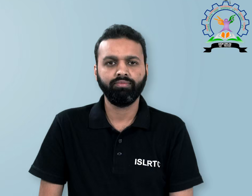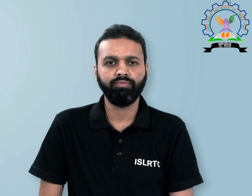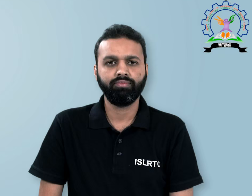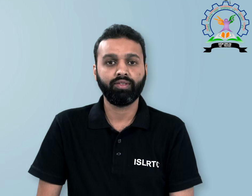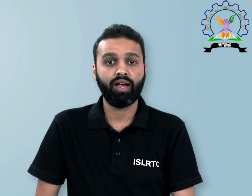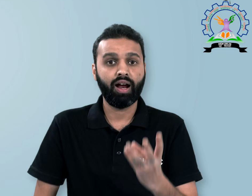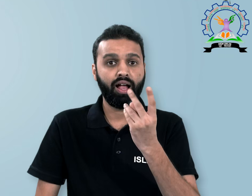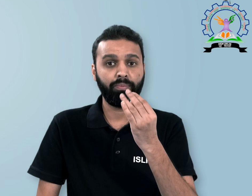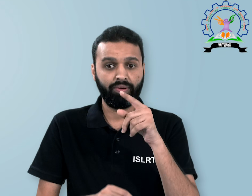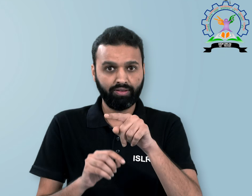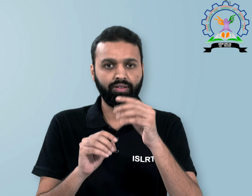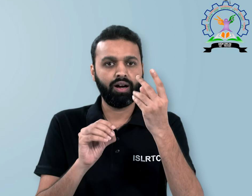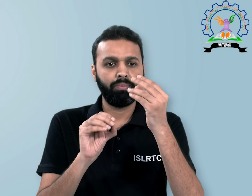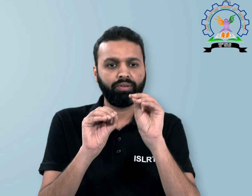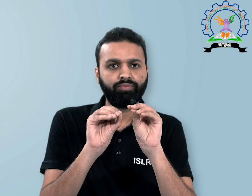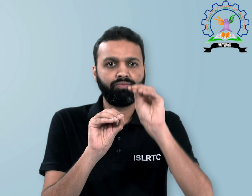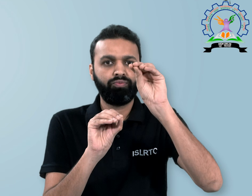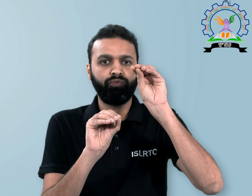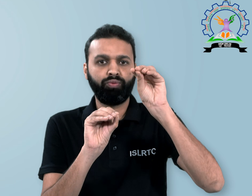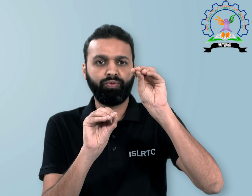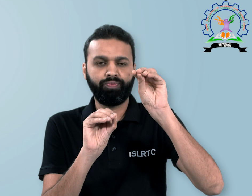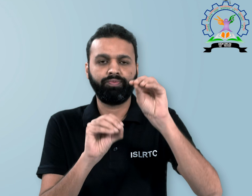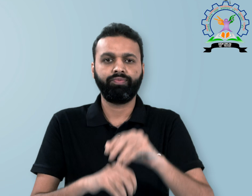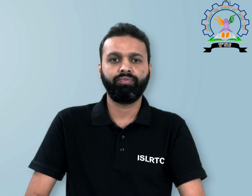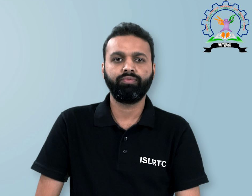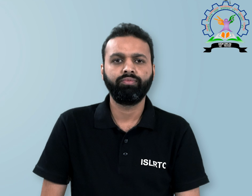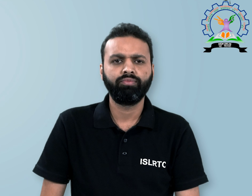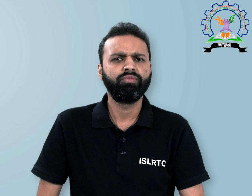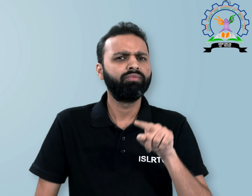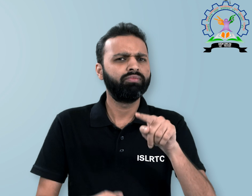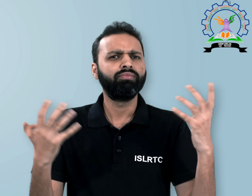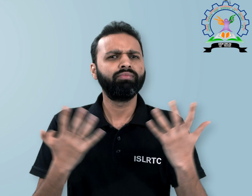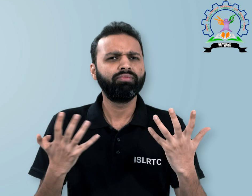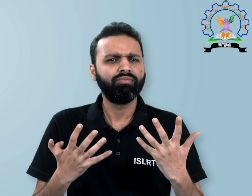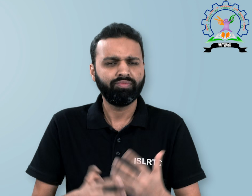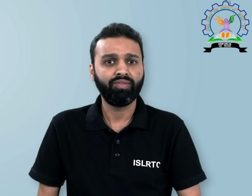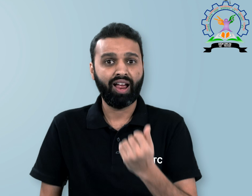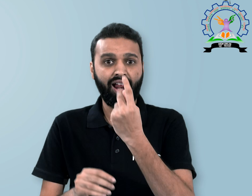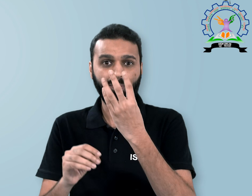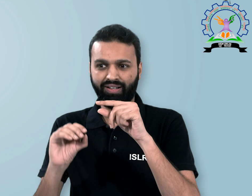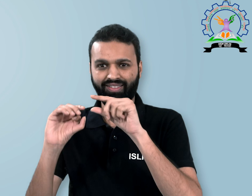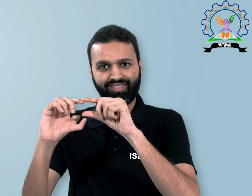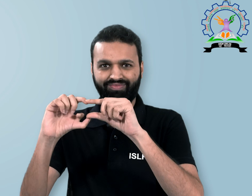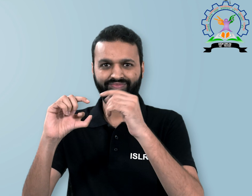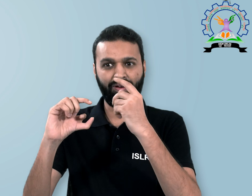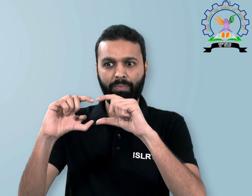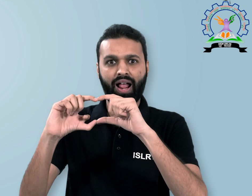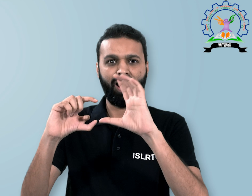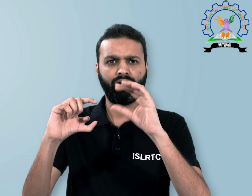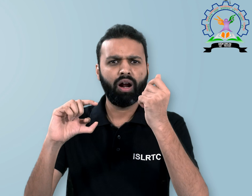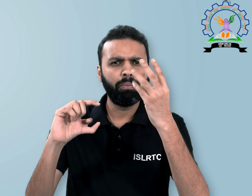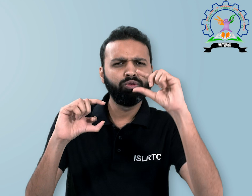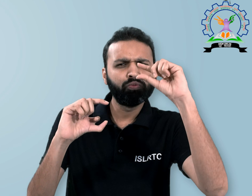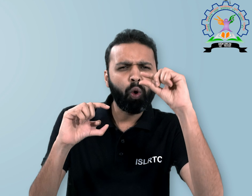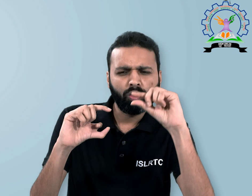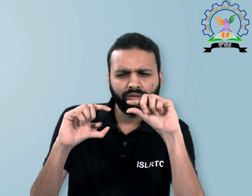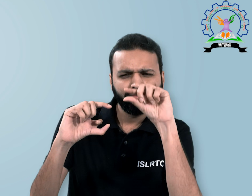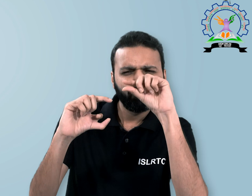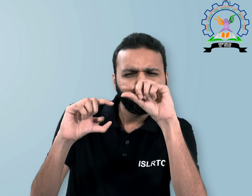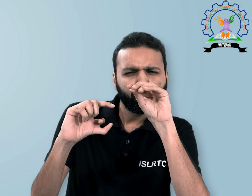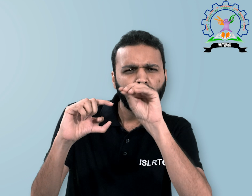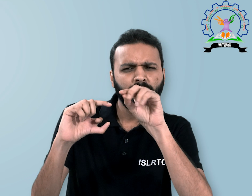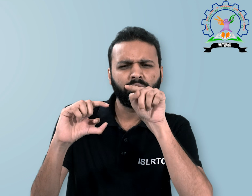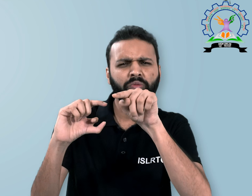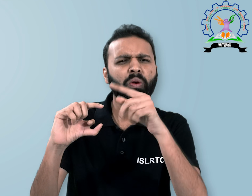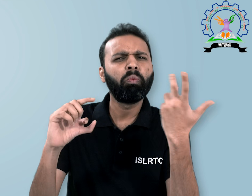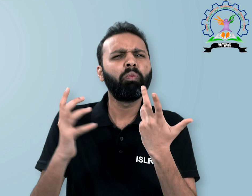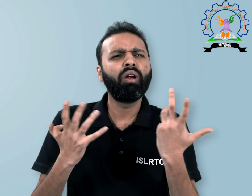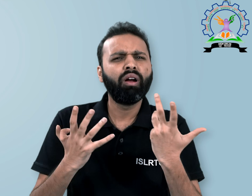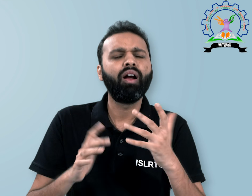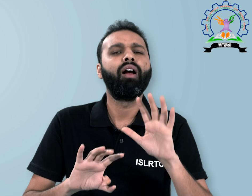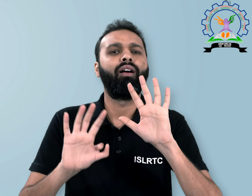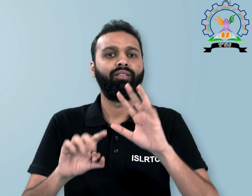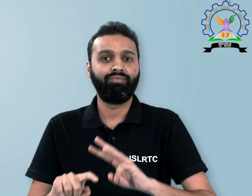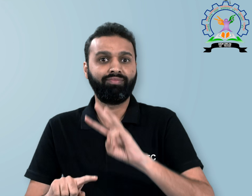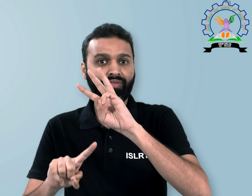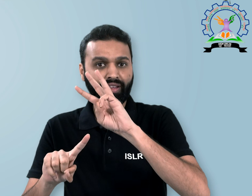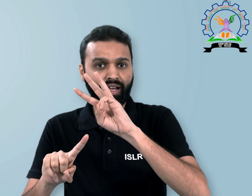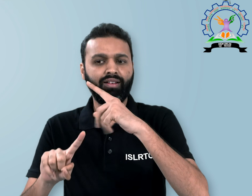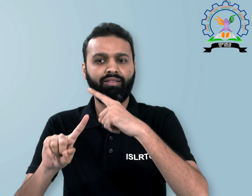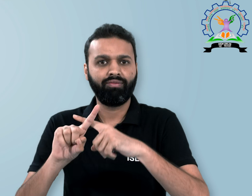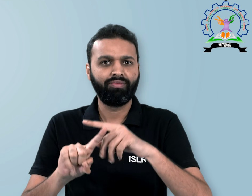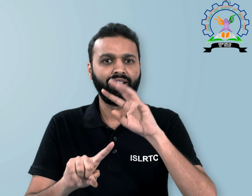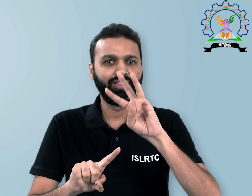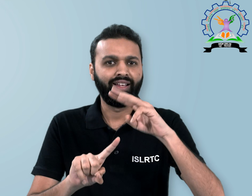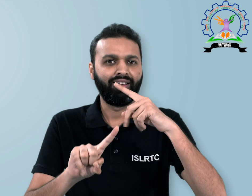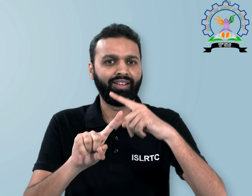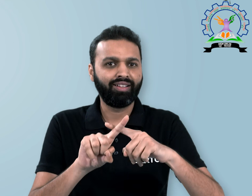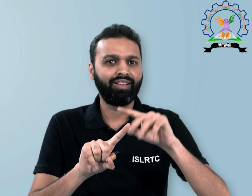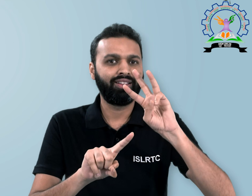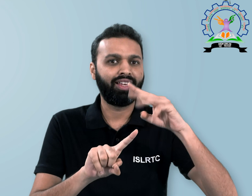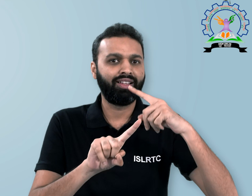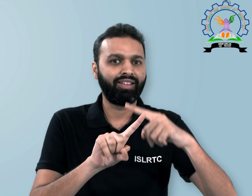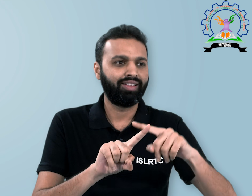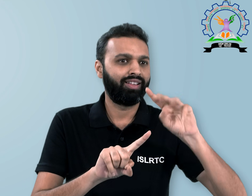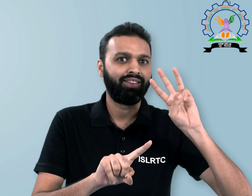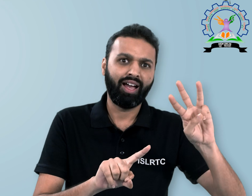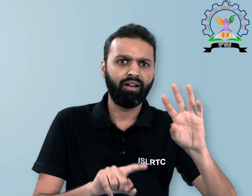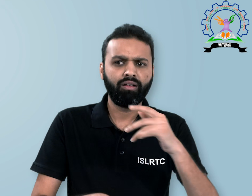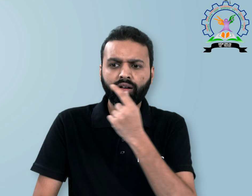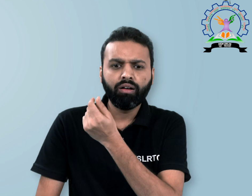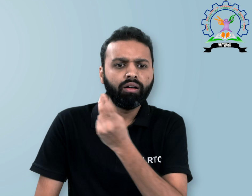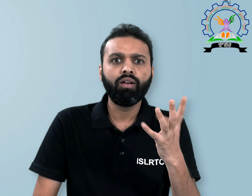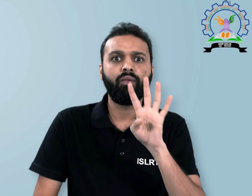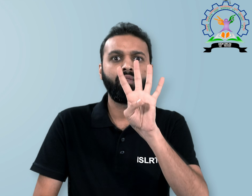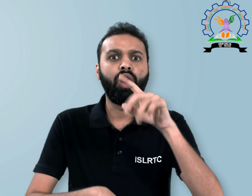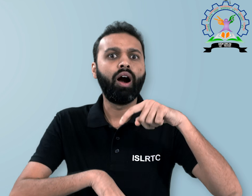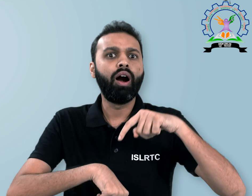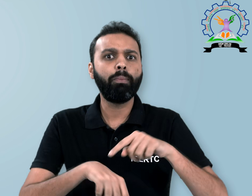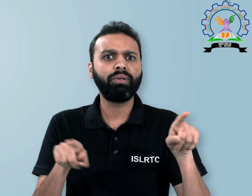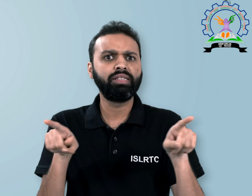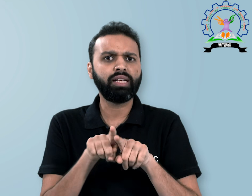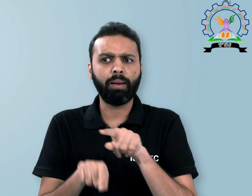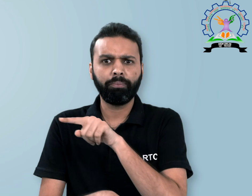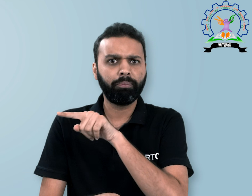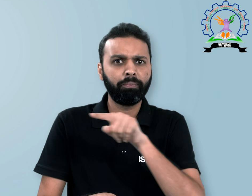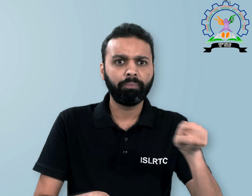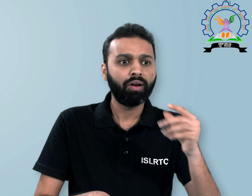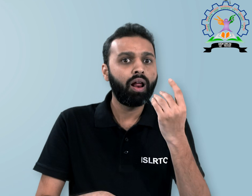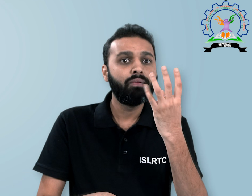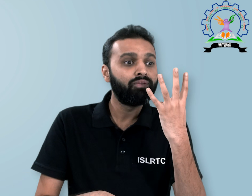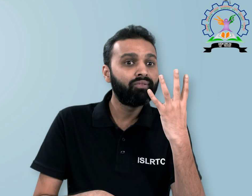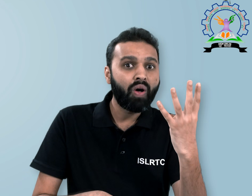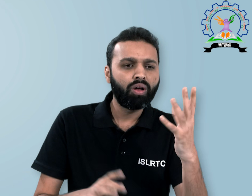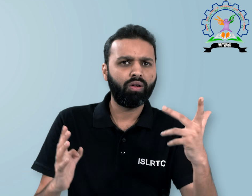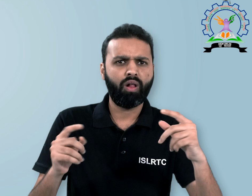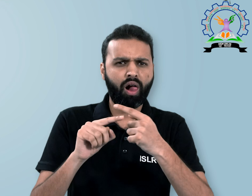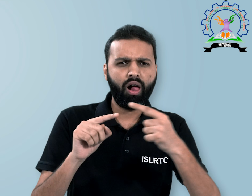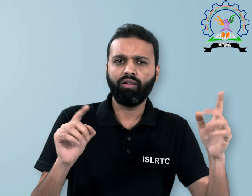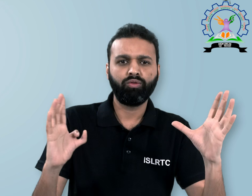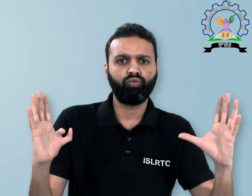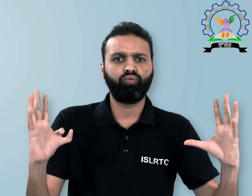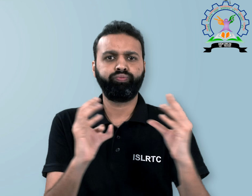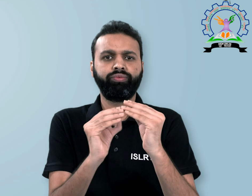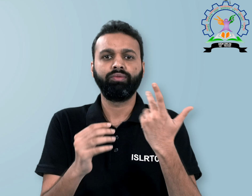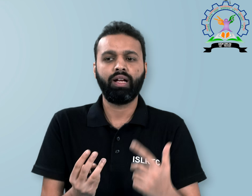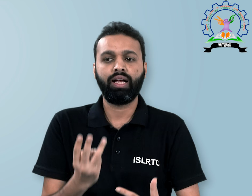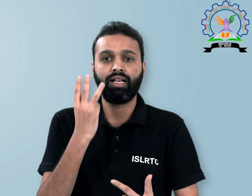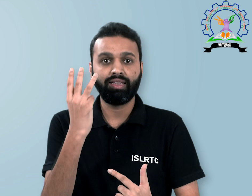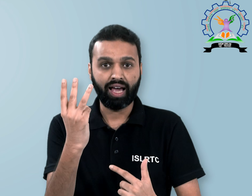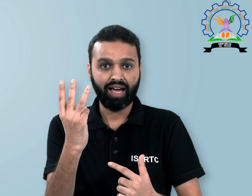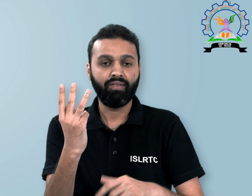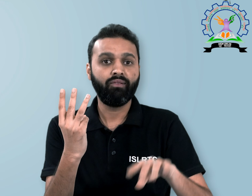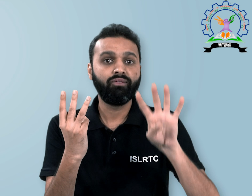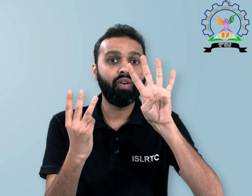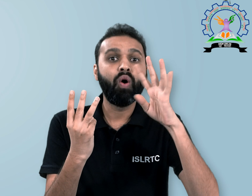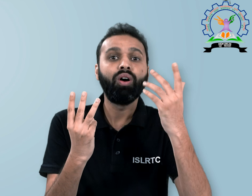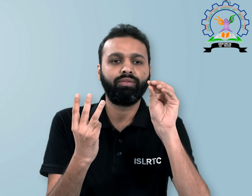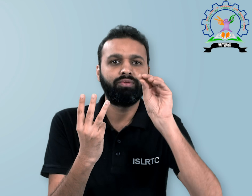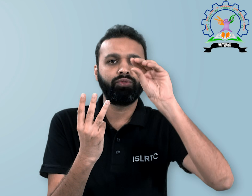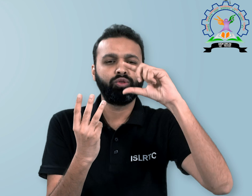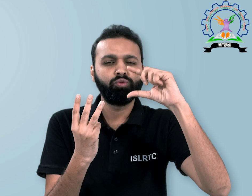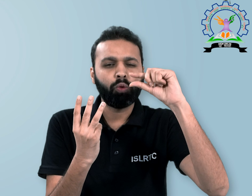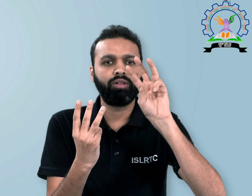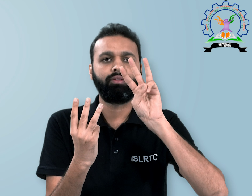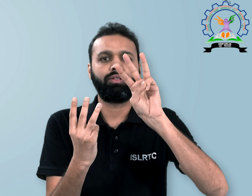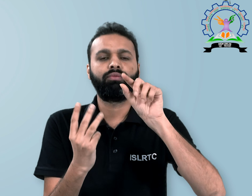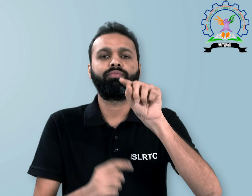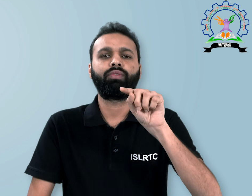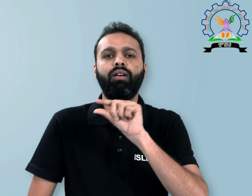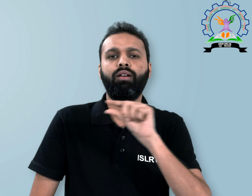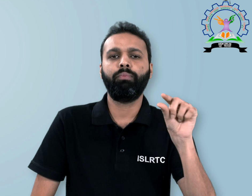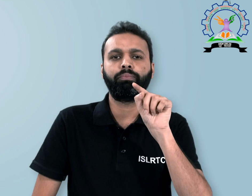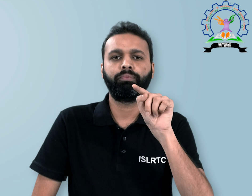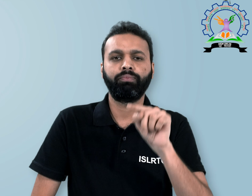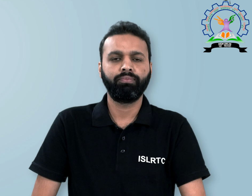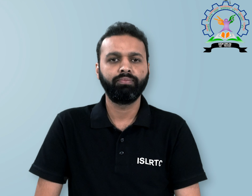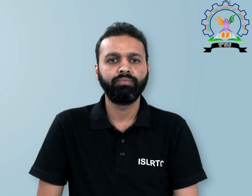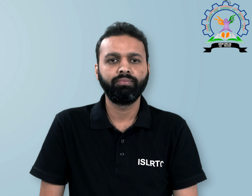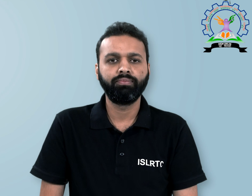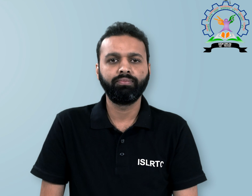Exponent He exponent of a number shows how many times a number is multiplied by itself. For example, 3^4 means 3 is multiplied four times by itself, that is, 3 × 3 × 3 × 3 = 3^4, and here 4 is the exponent of 3.